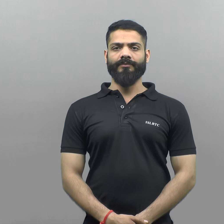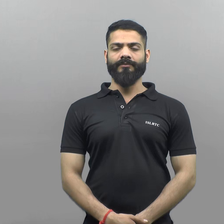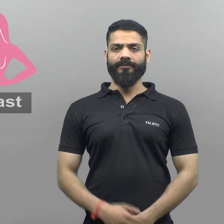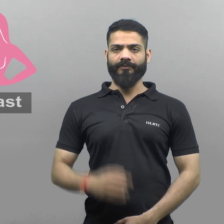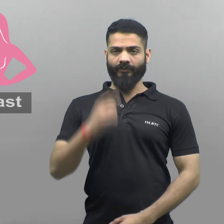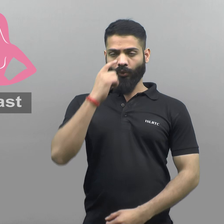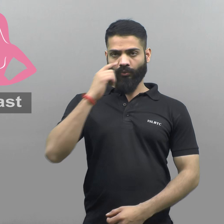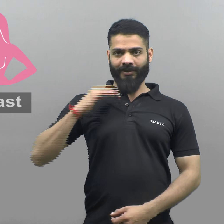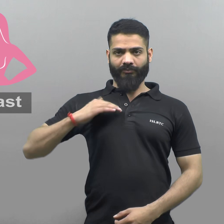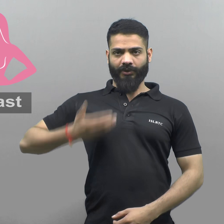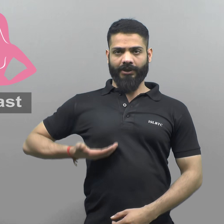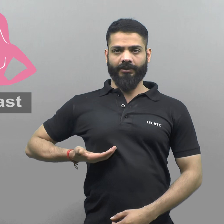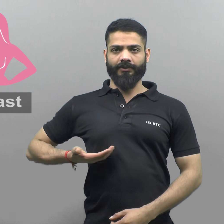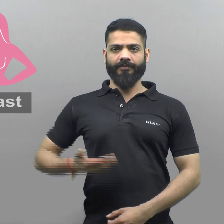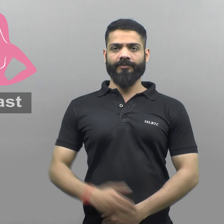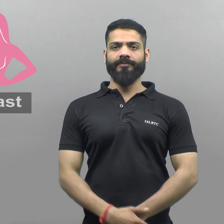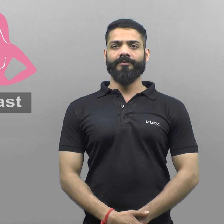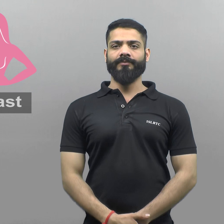Breast